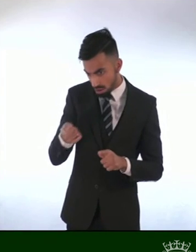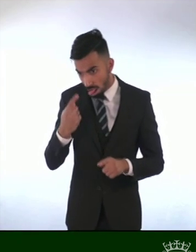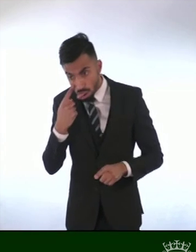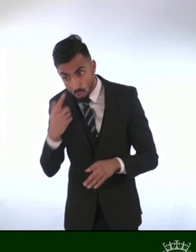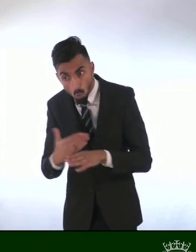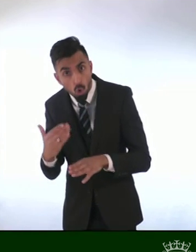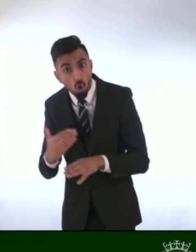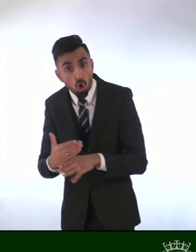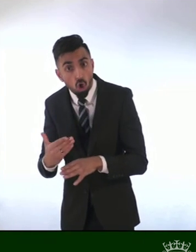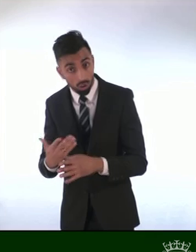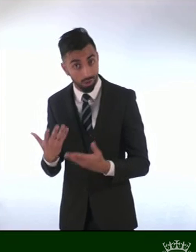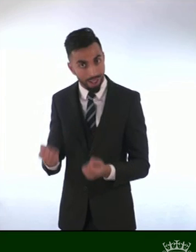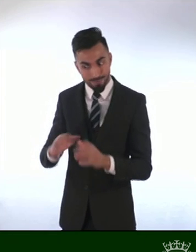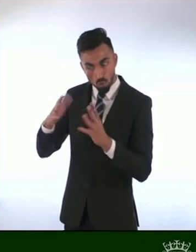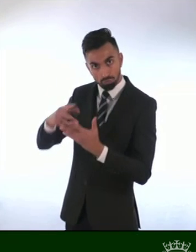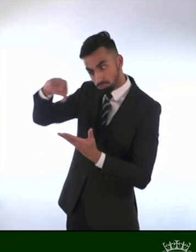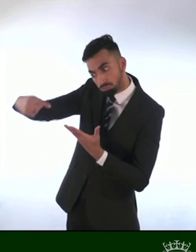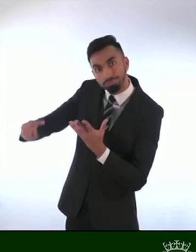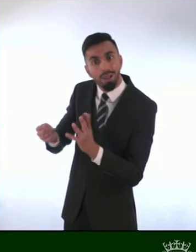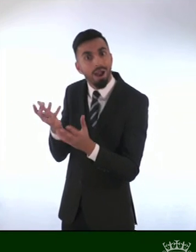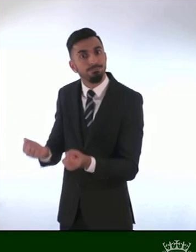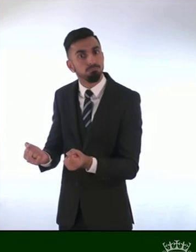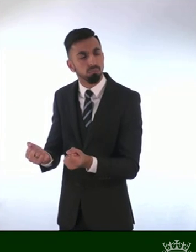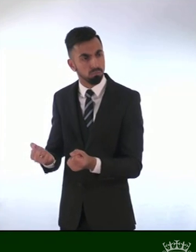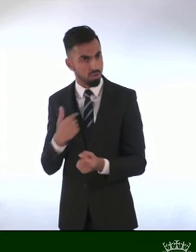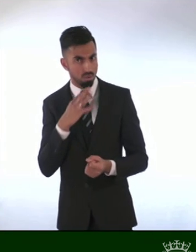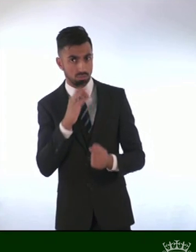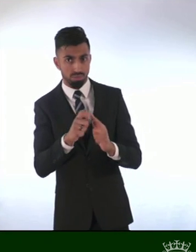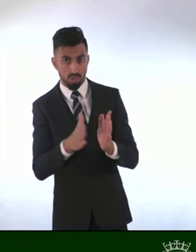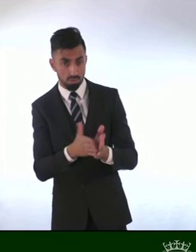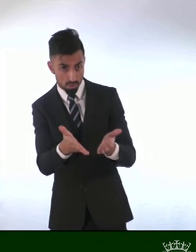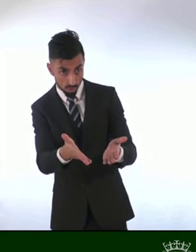What efforts are being made by him for the UK to work in concert internationally?